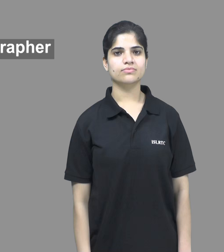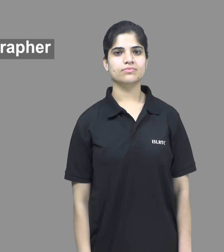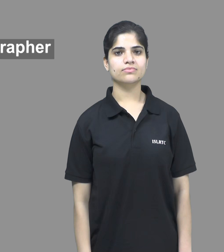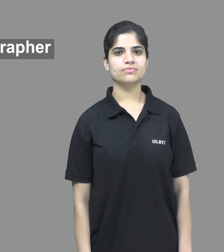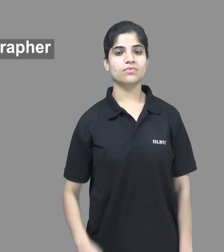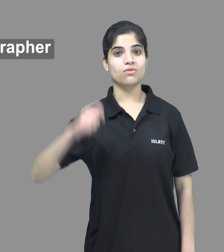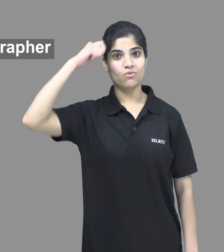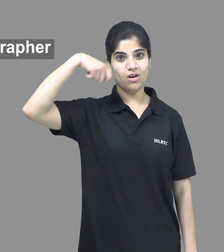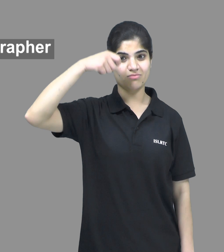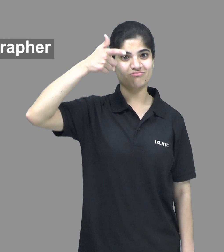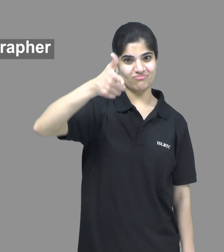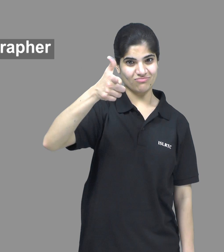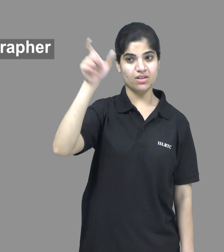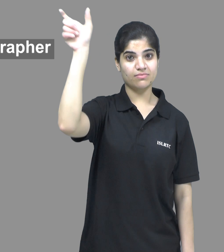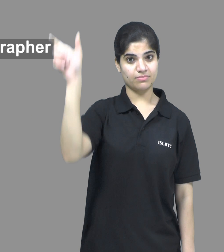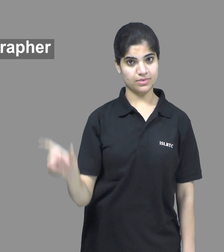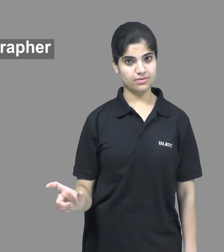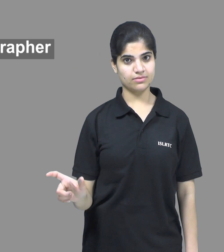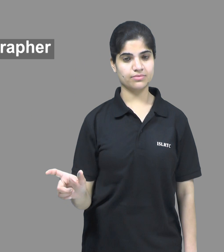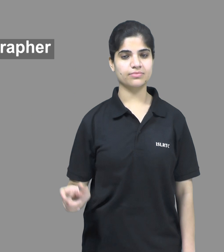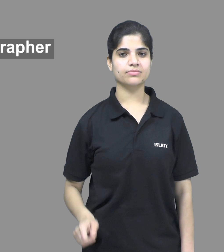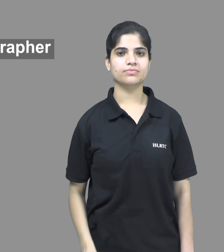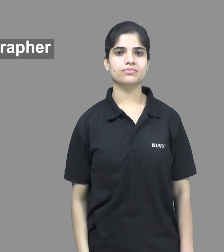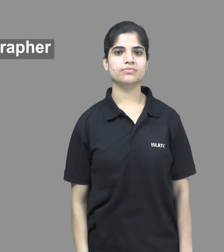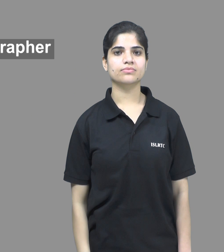Videographer